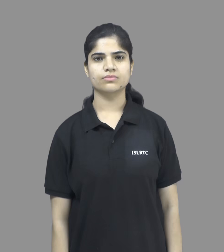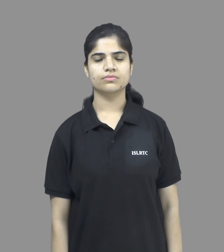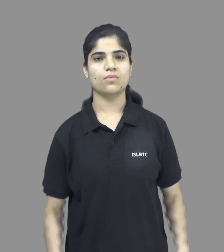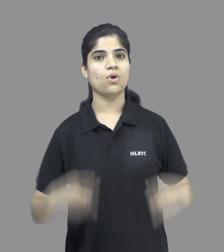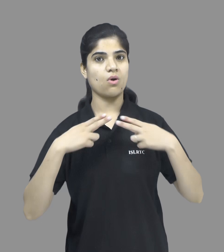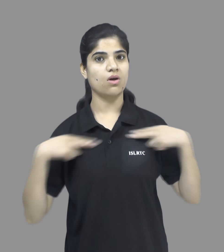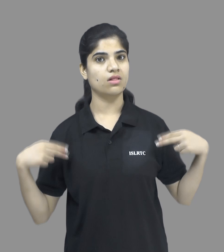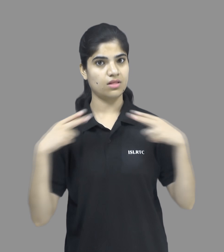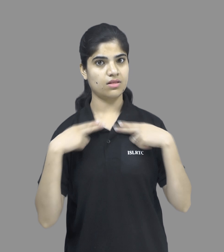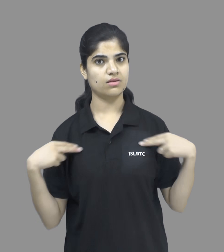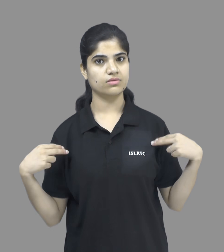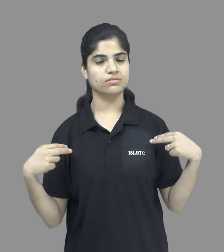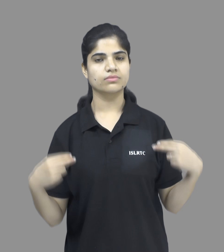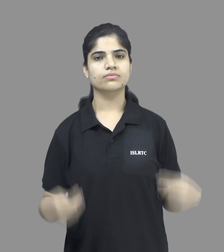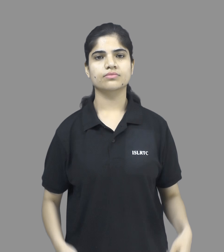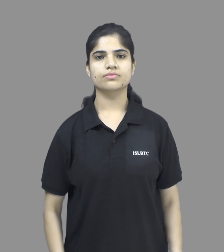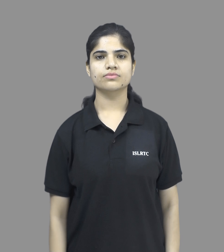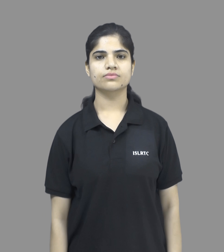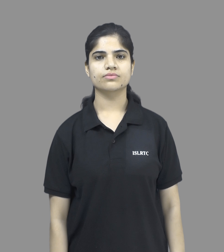Legal Lawful